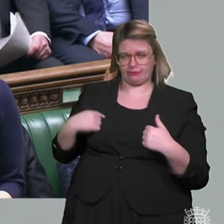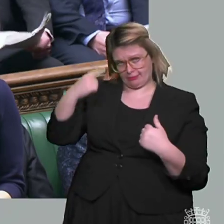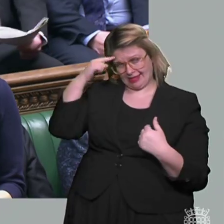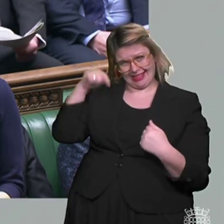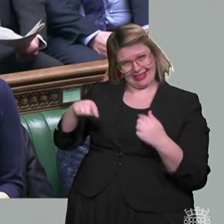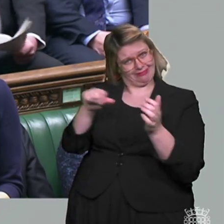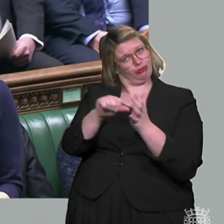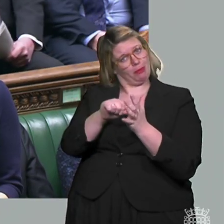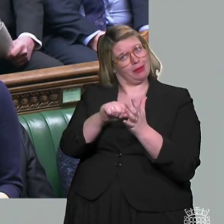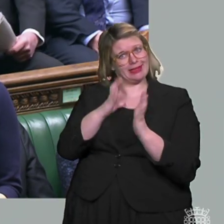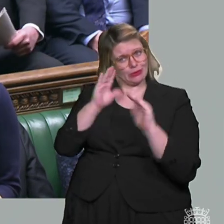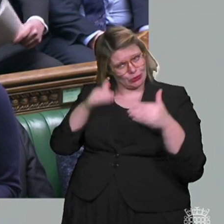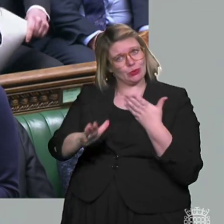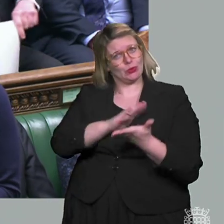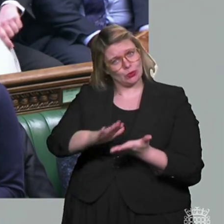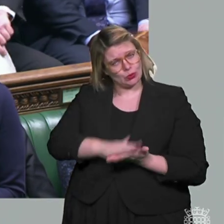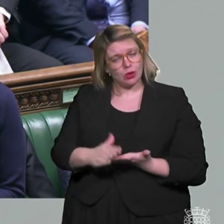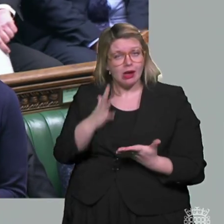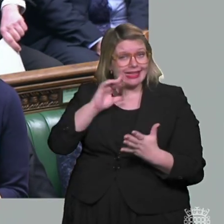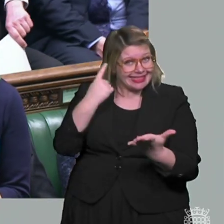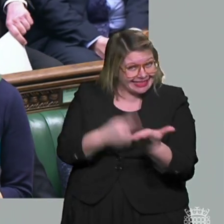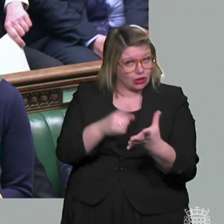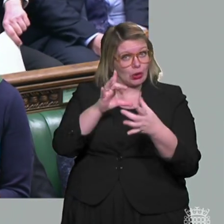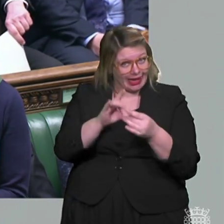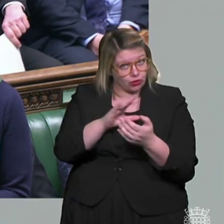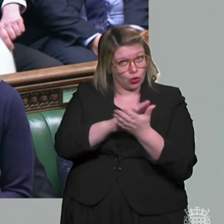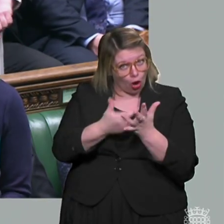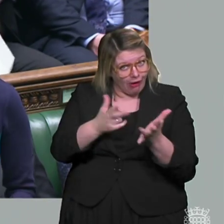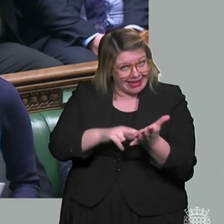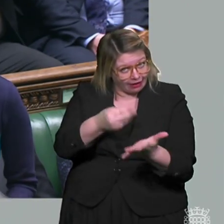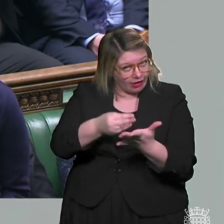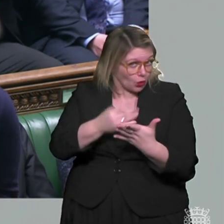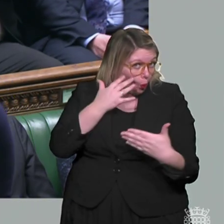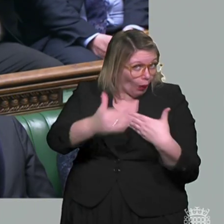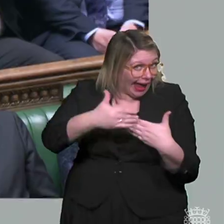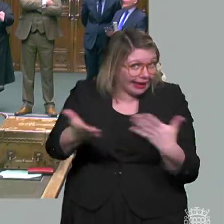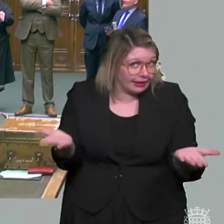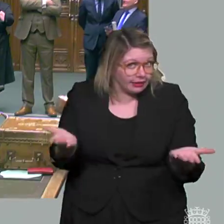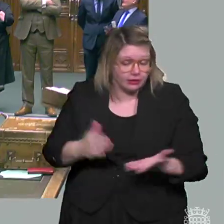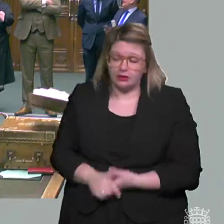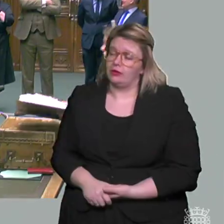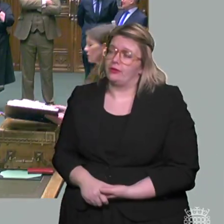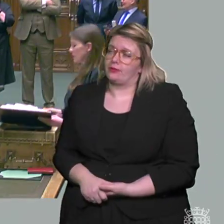The issue needs urgent action, so when will we have a decision on whether the UK will associate to Horizon?